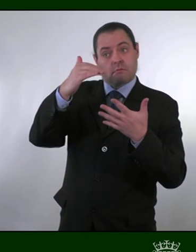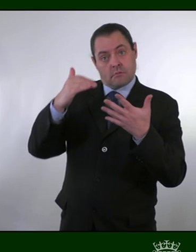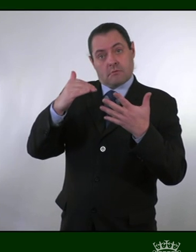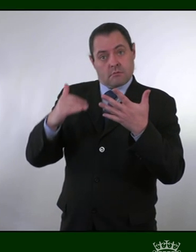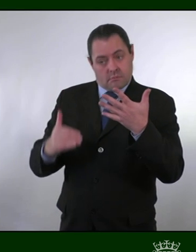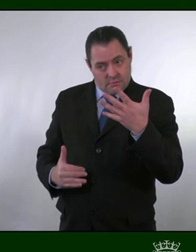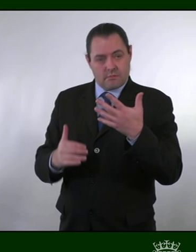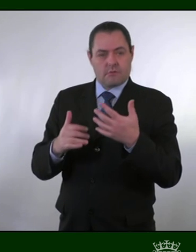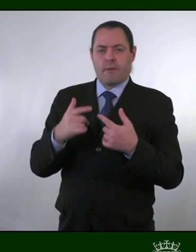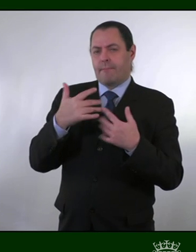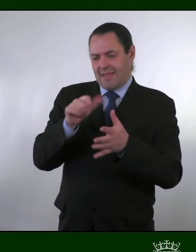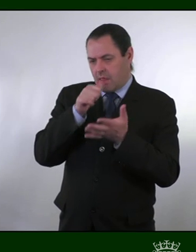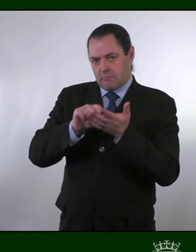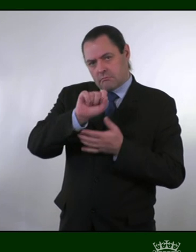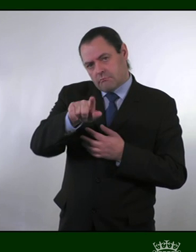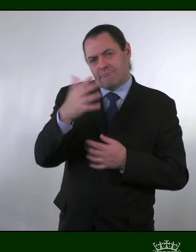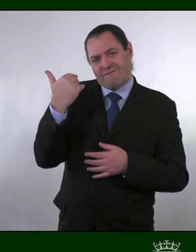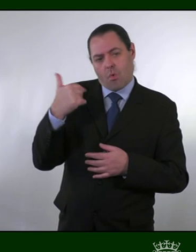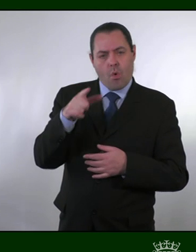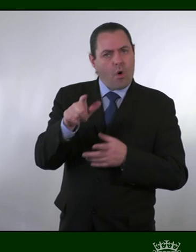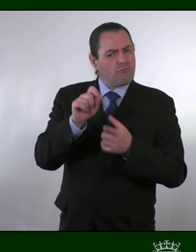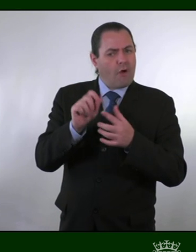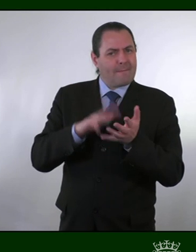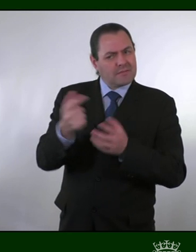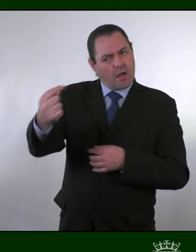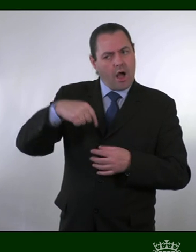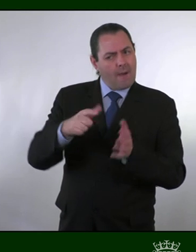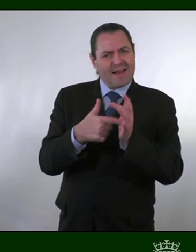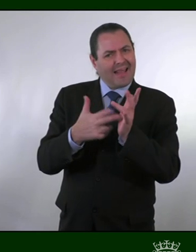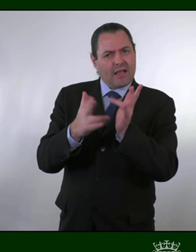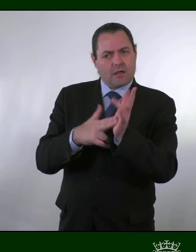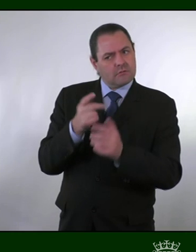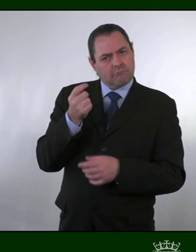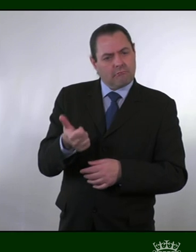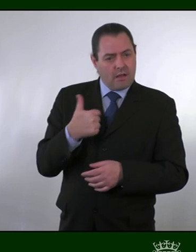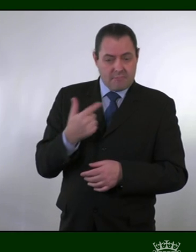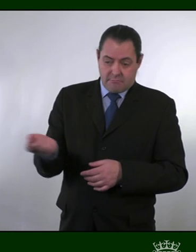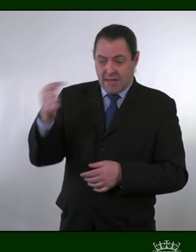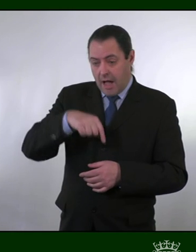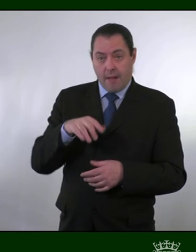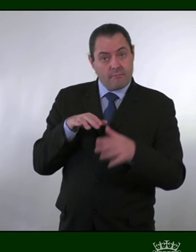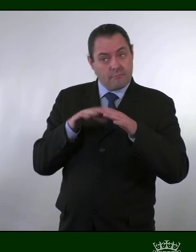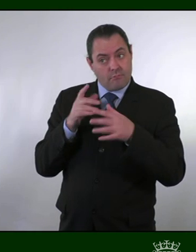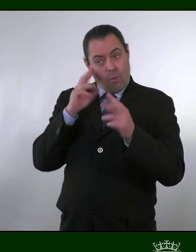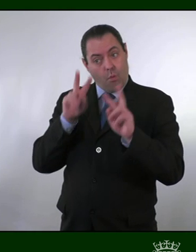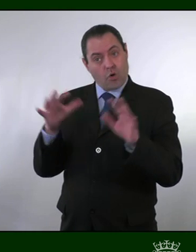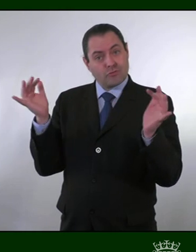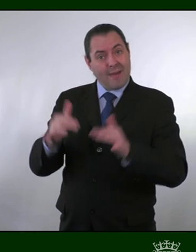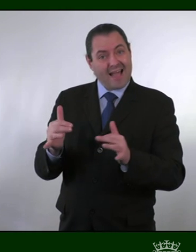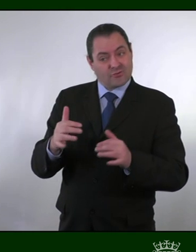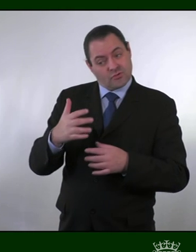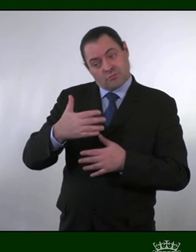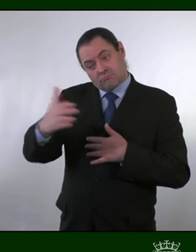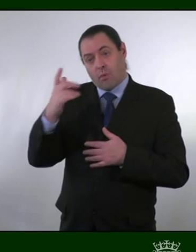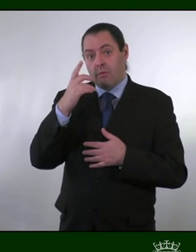As it has been a while since the Prime Minister visited Lincoln, would he care to join me at an Imps match when we can return in person as fans of the beautiful game?